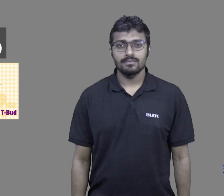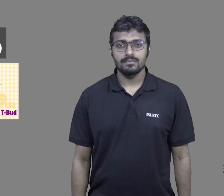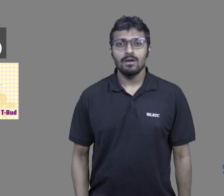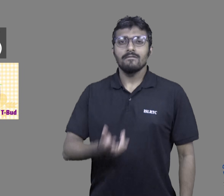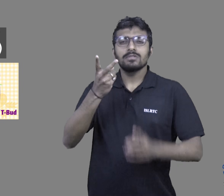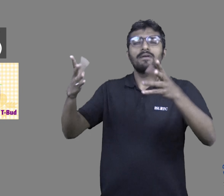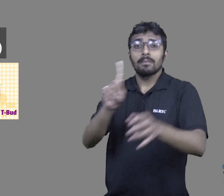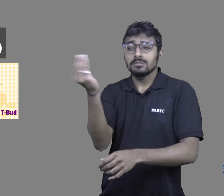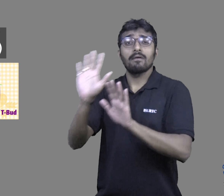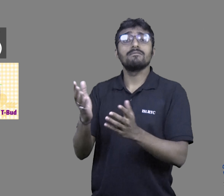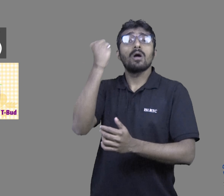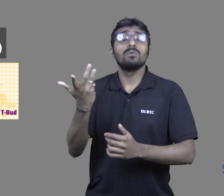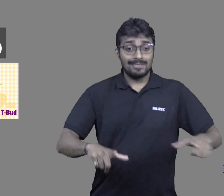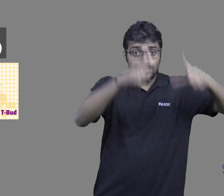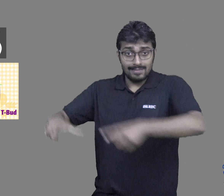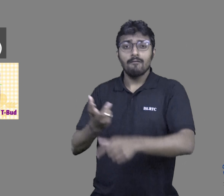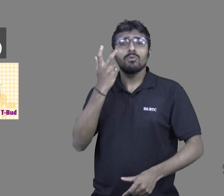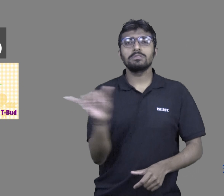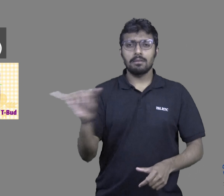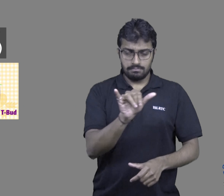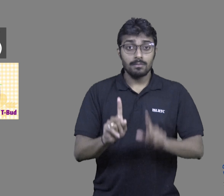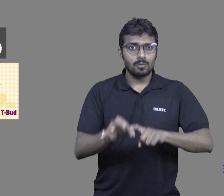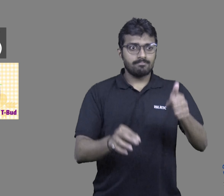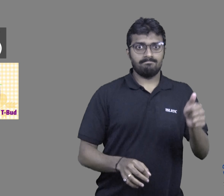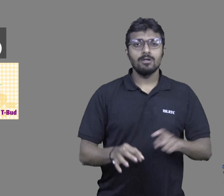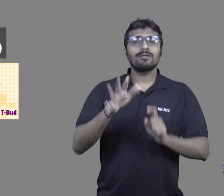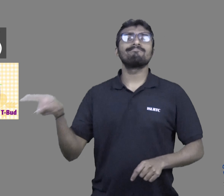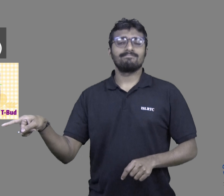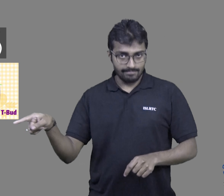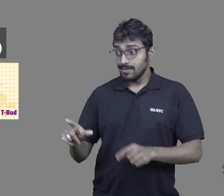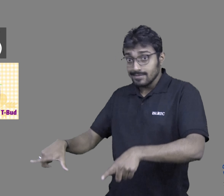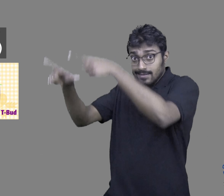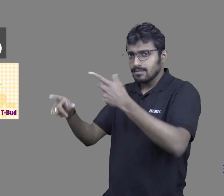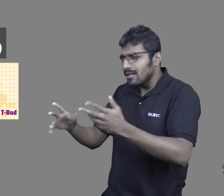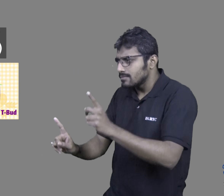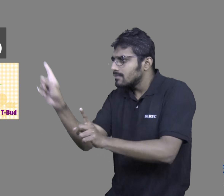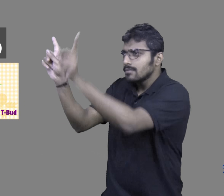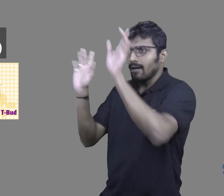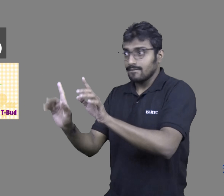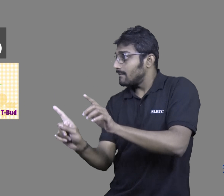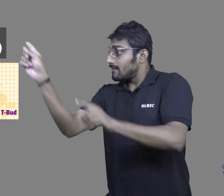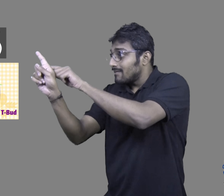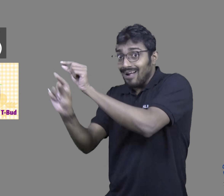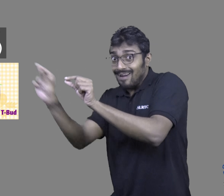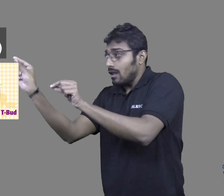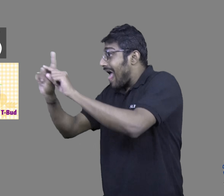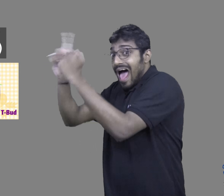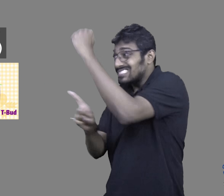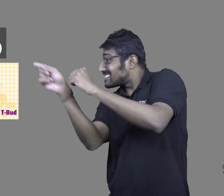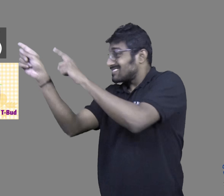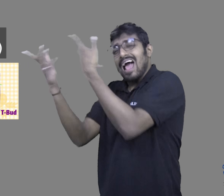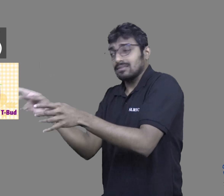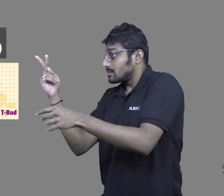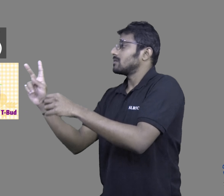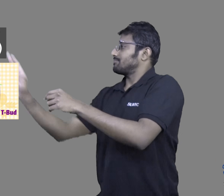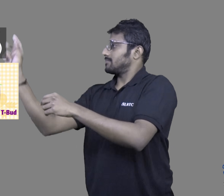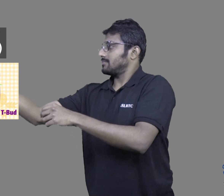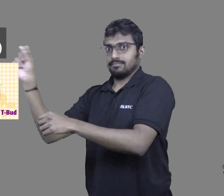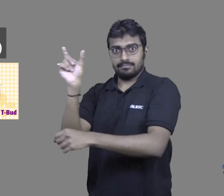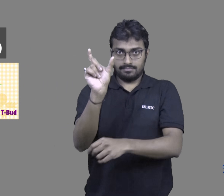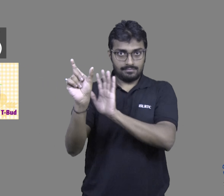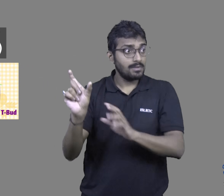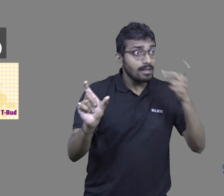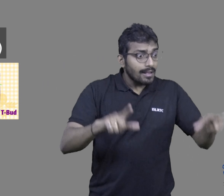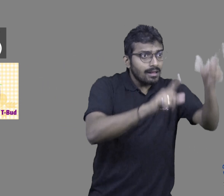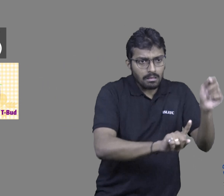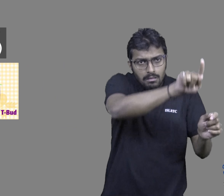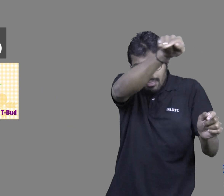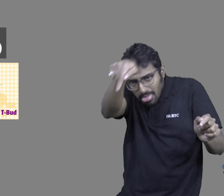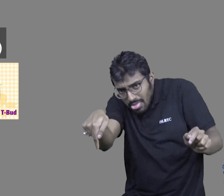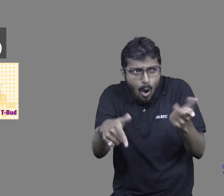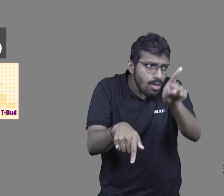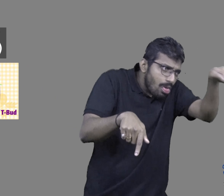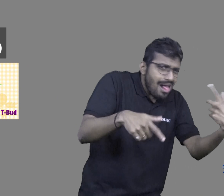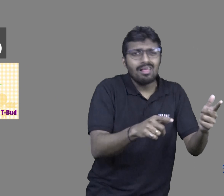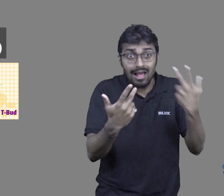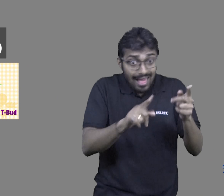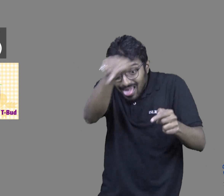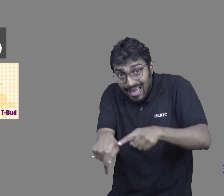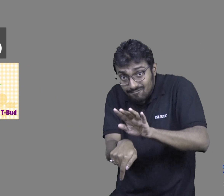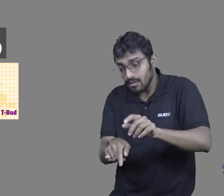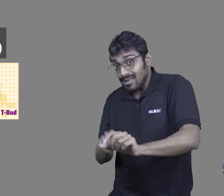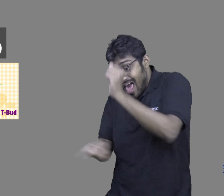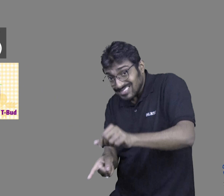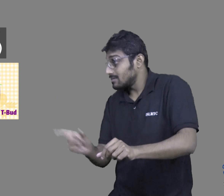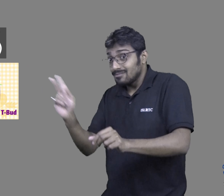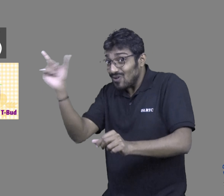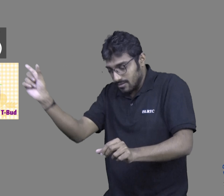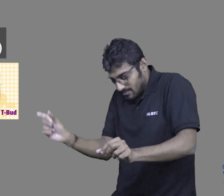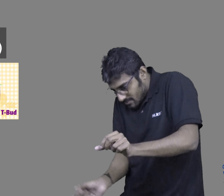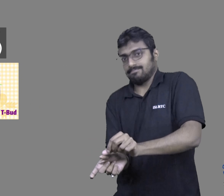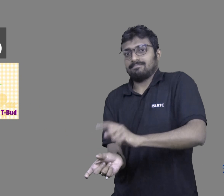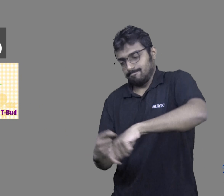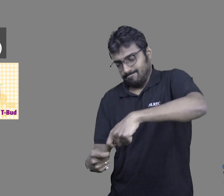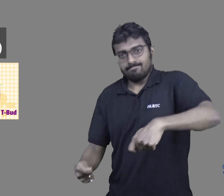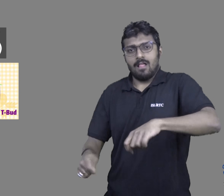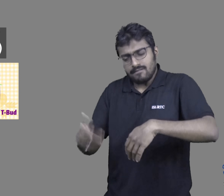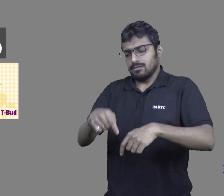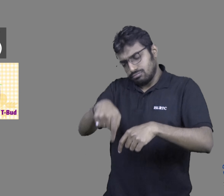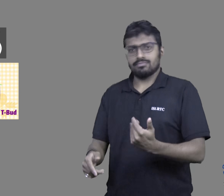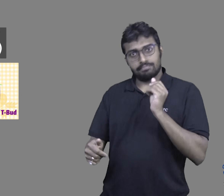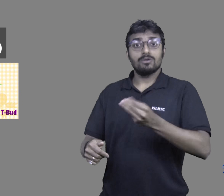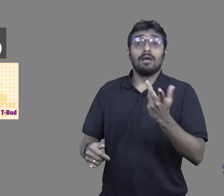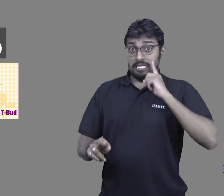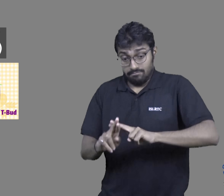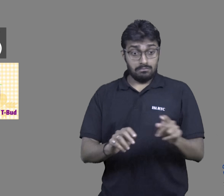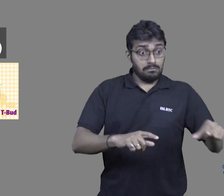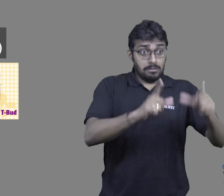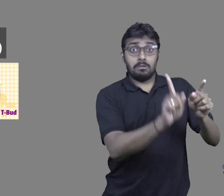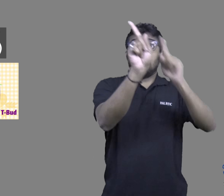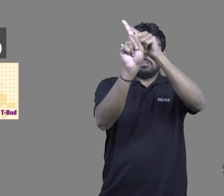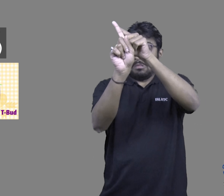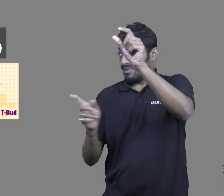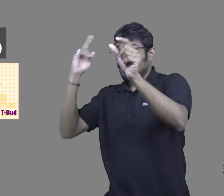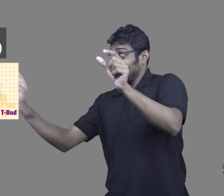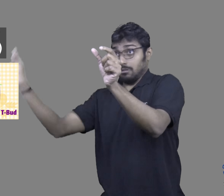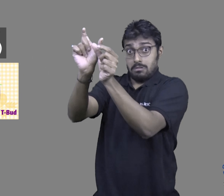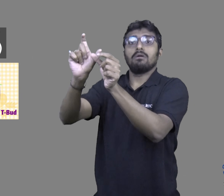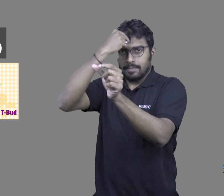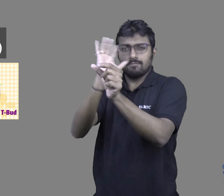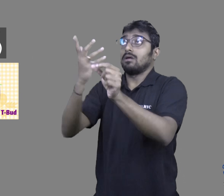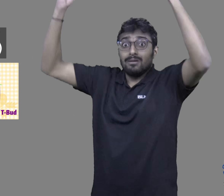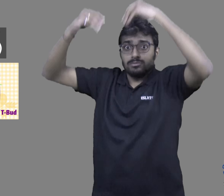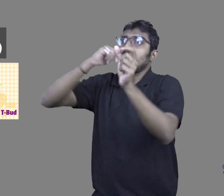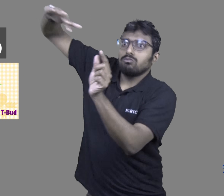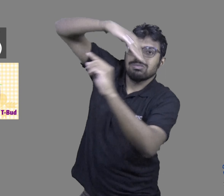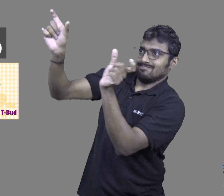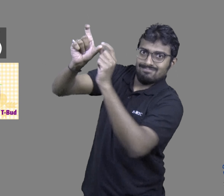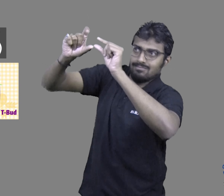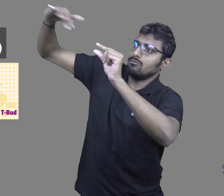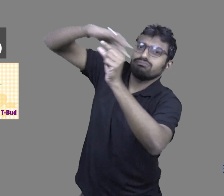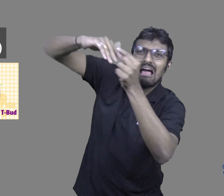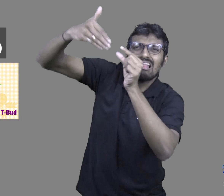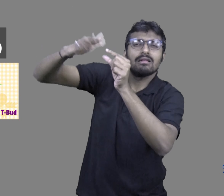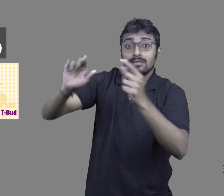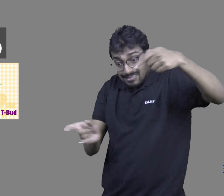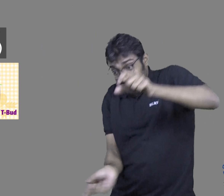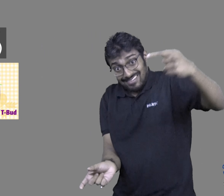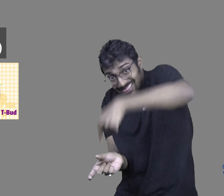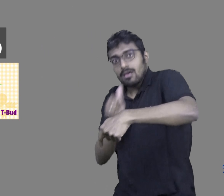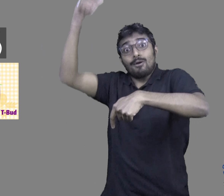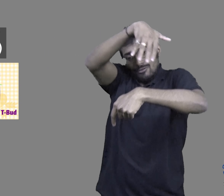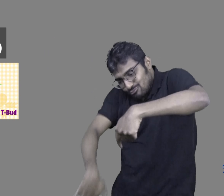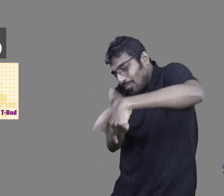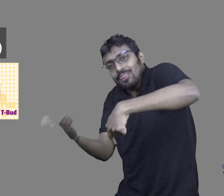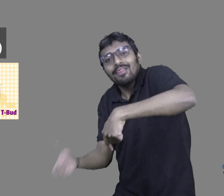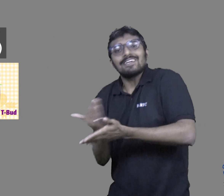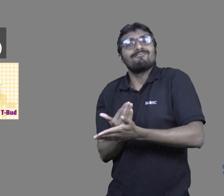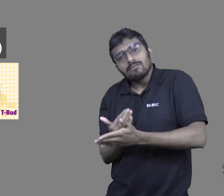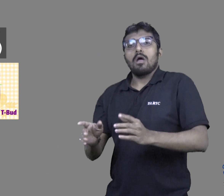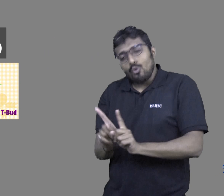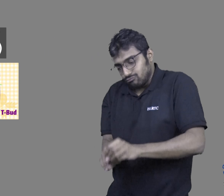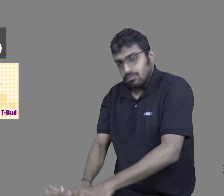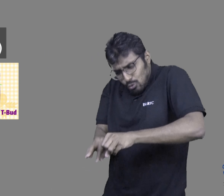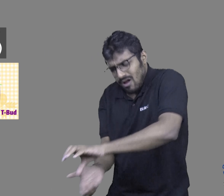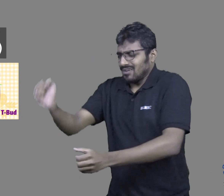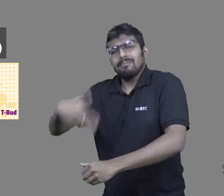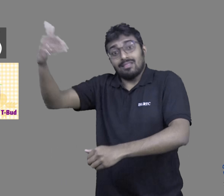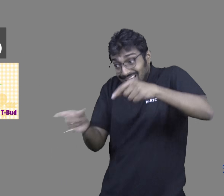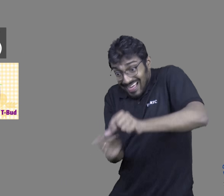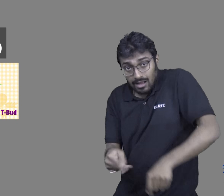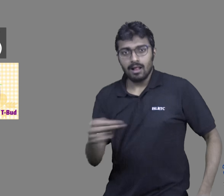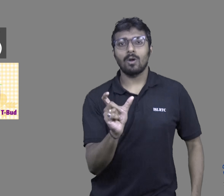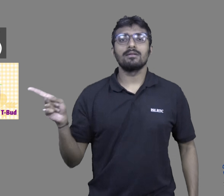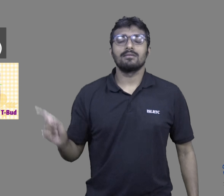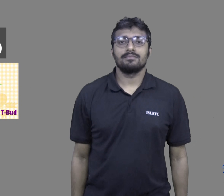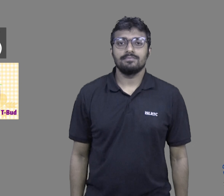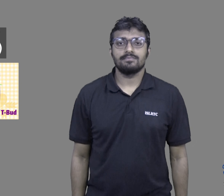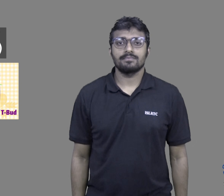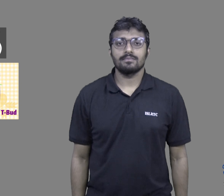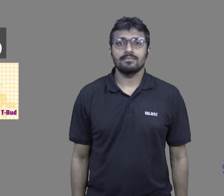Inverted T (Budding)